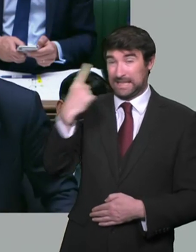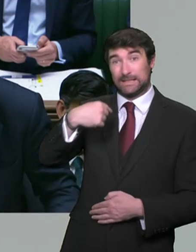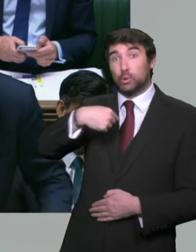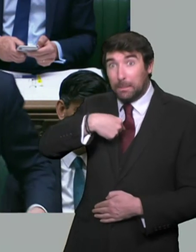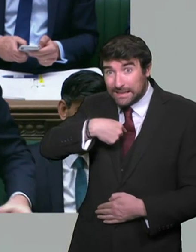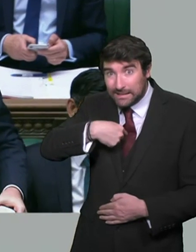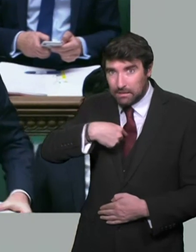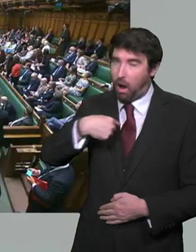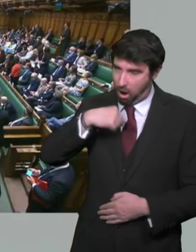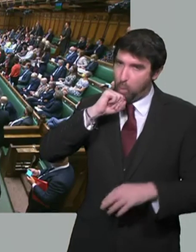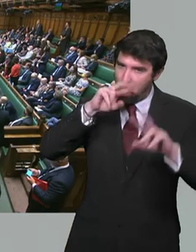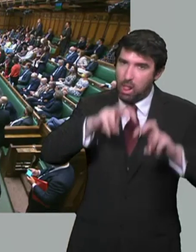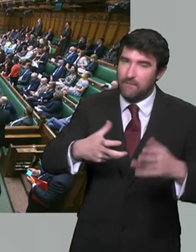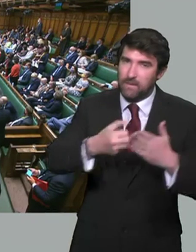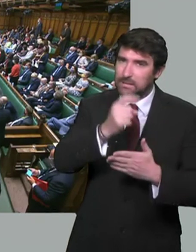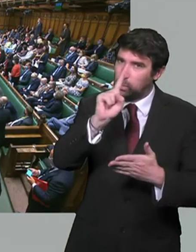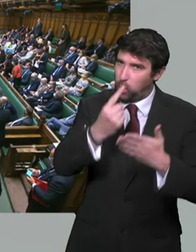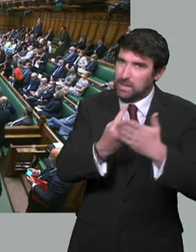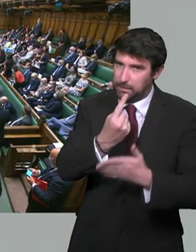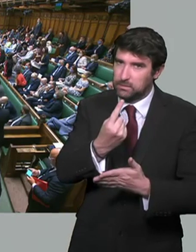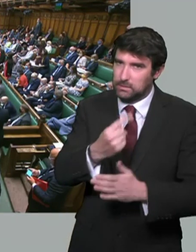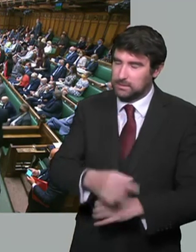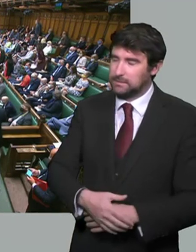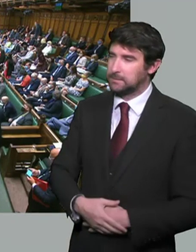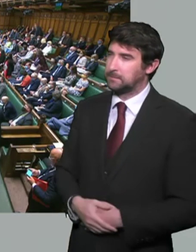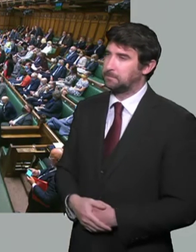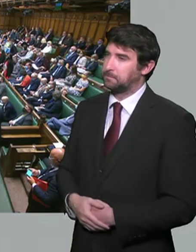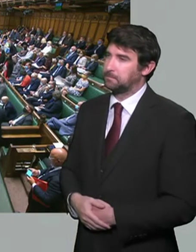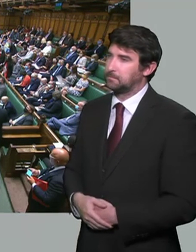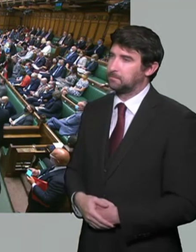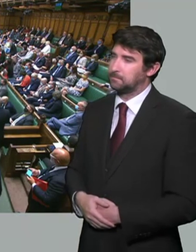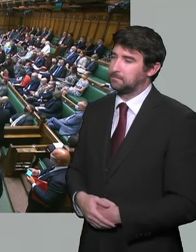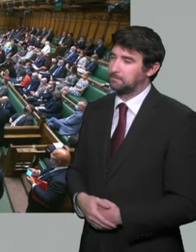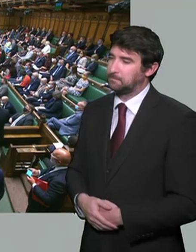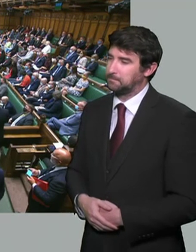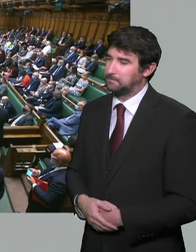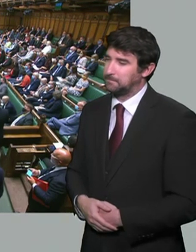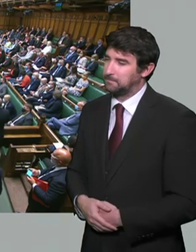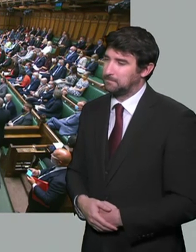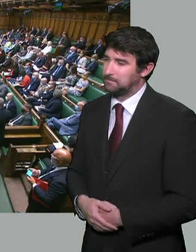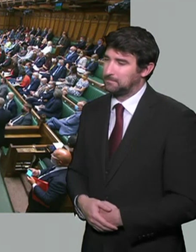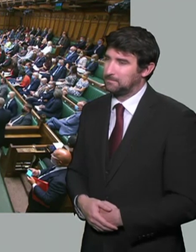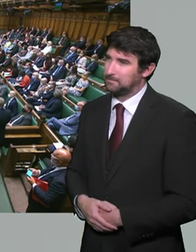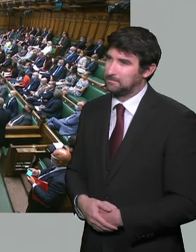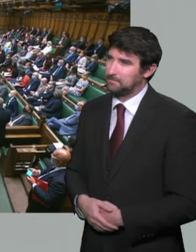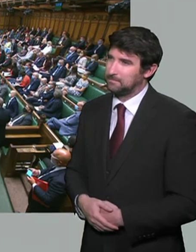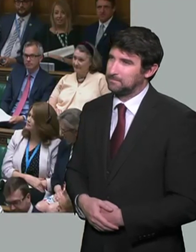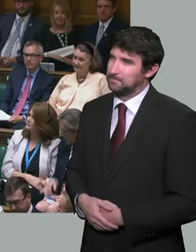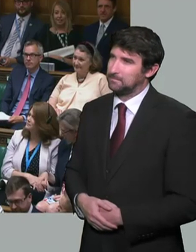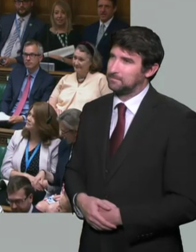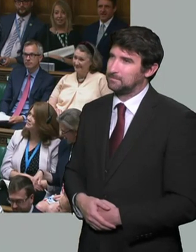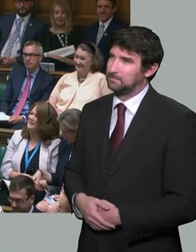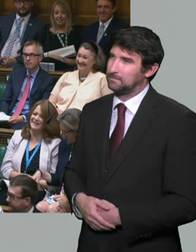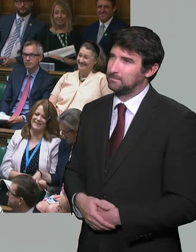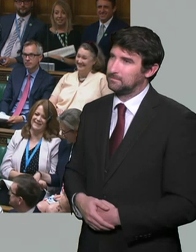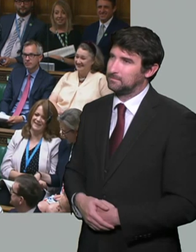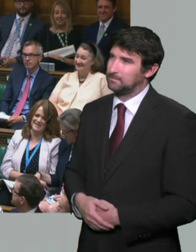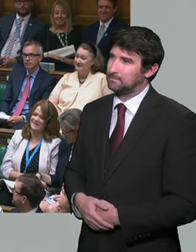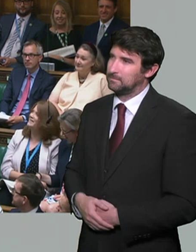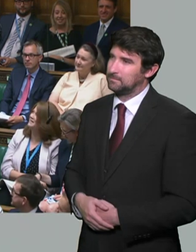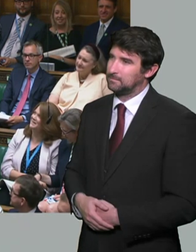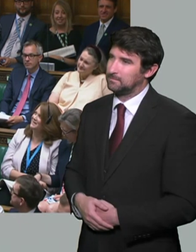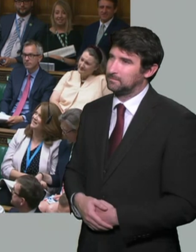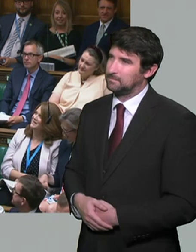May I ask her to send it directly to me, and I will take it up?